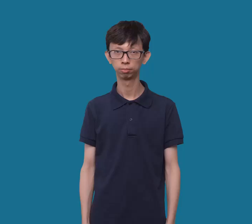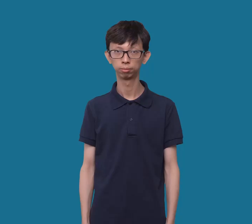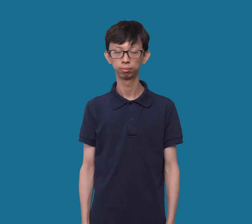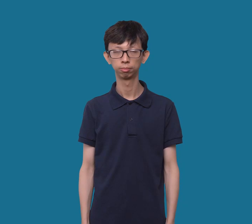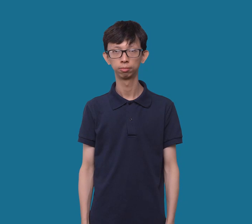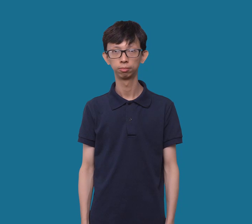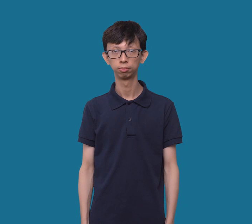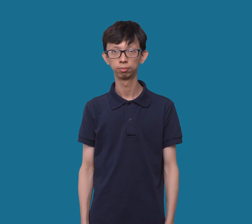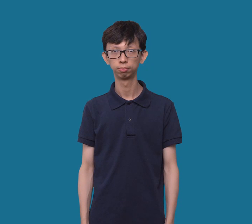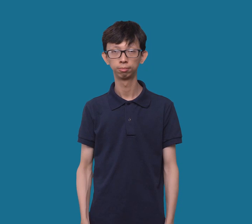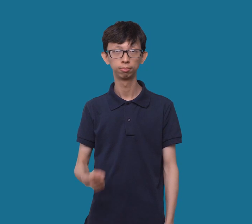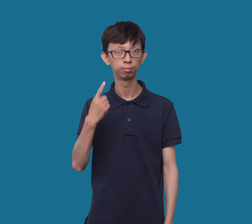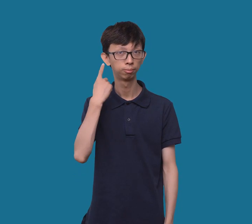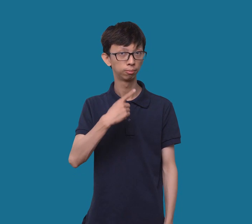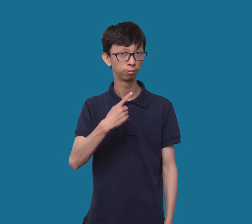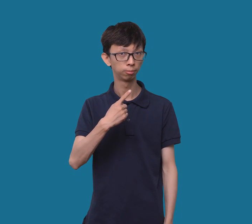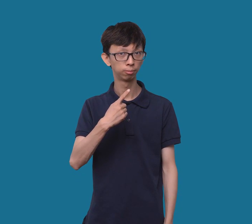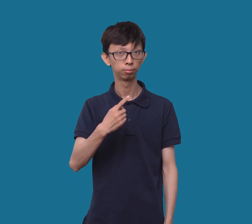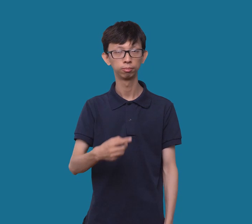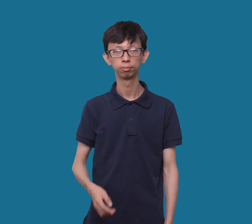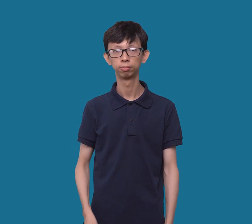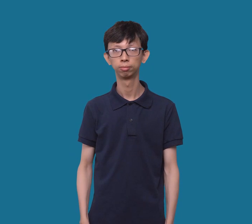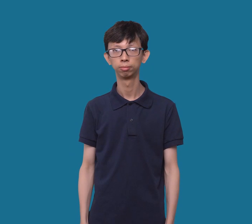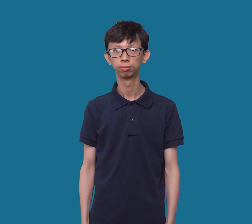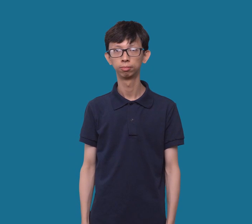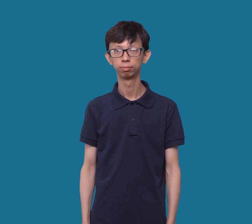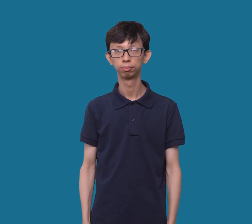vết thương